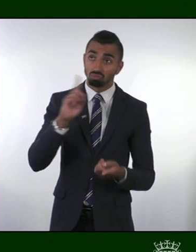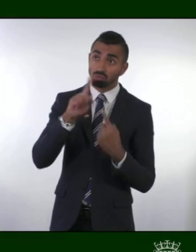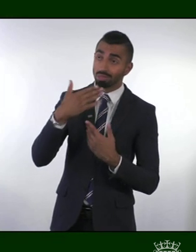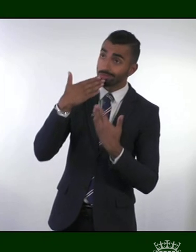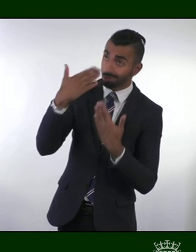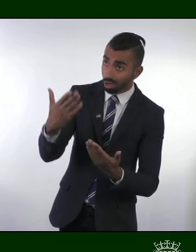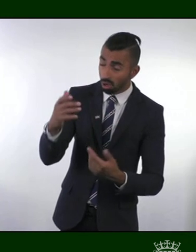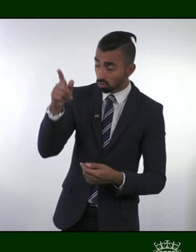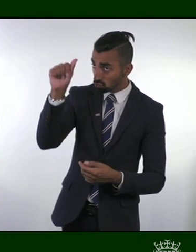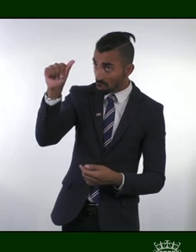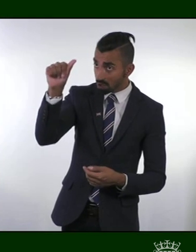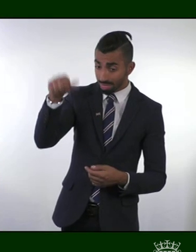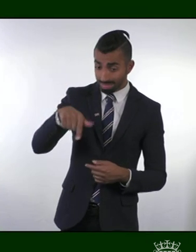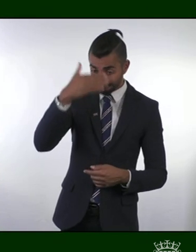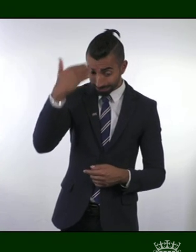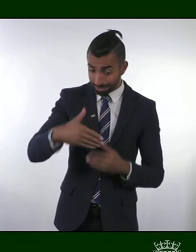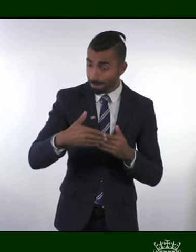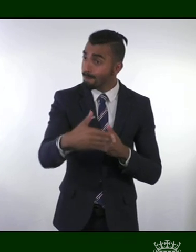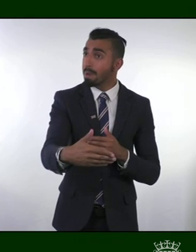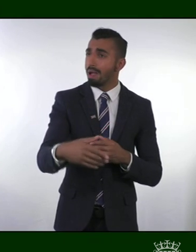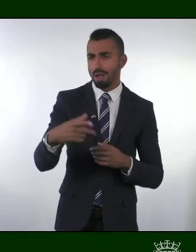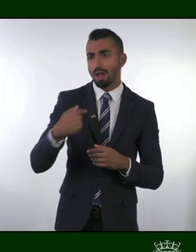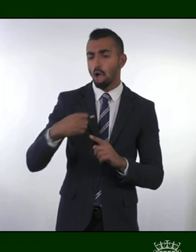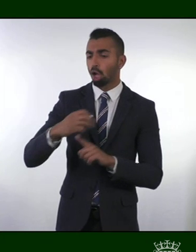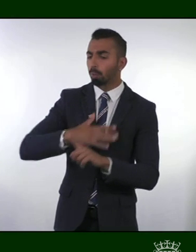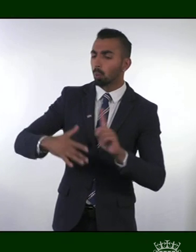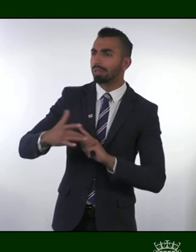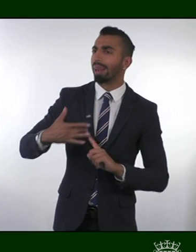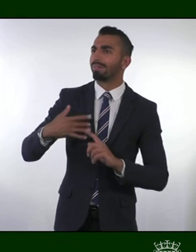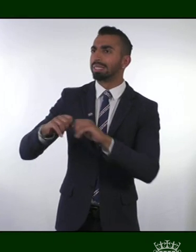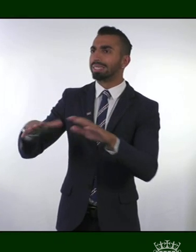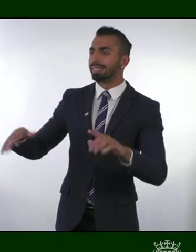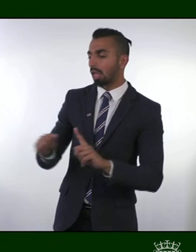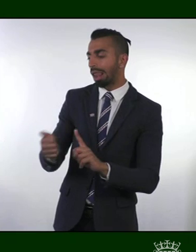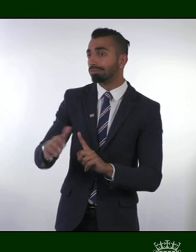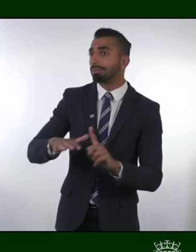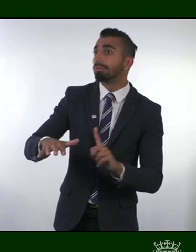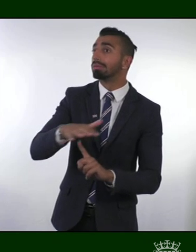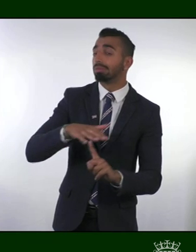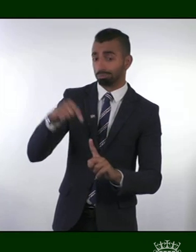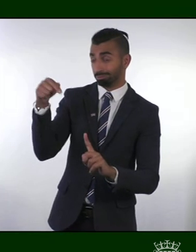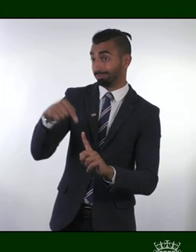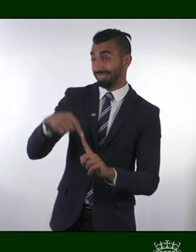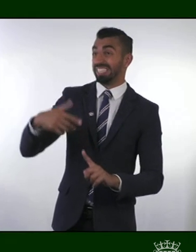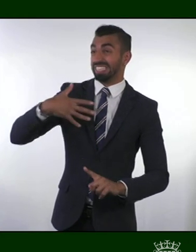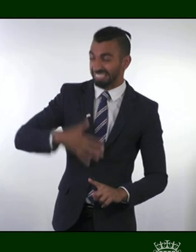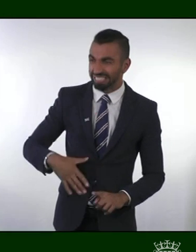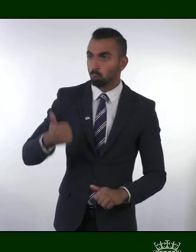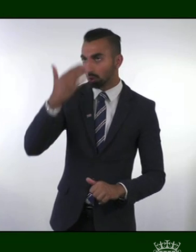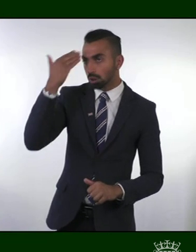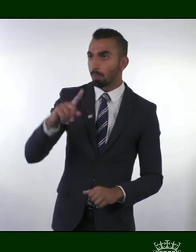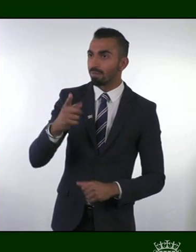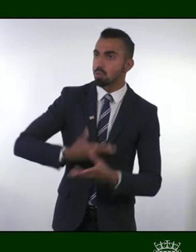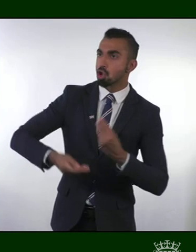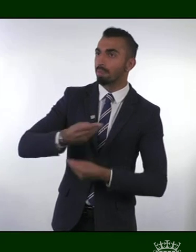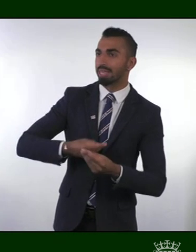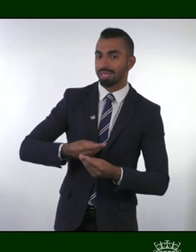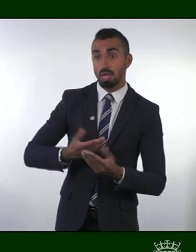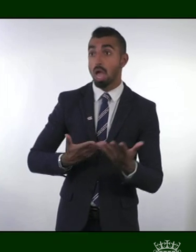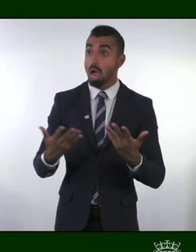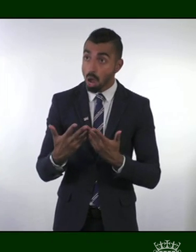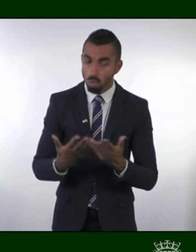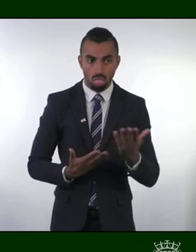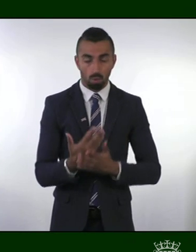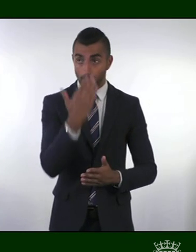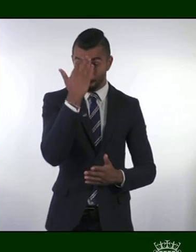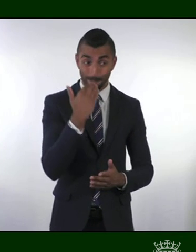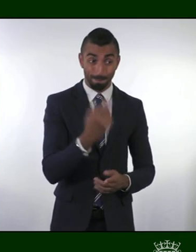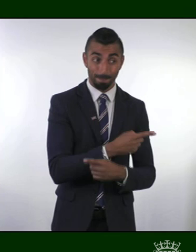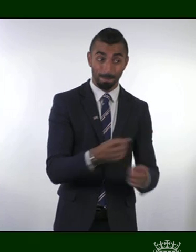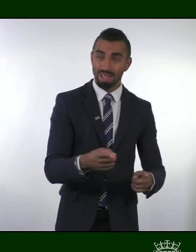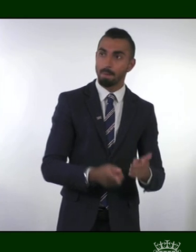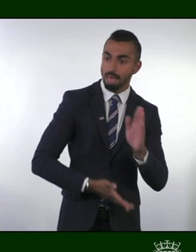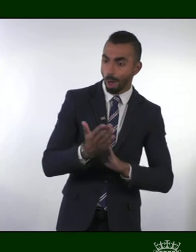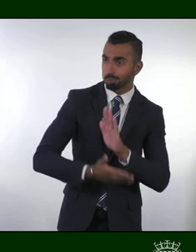It will be different, but it is vital for our coastal communities and those used to welcoming visitors from home and abroad that they get to have a proper summer, and we can help collectively by eating out to help out.